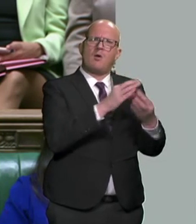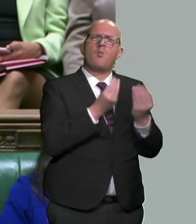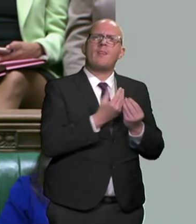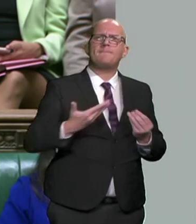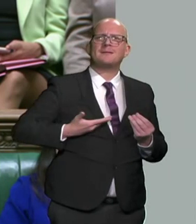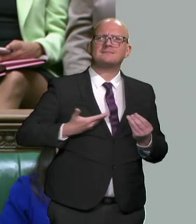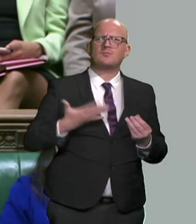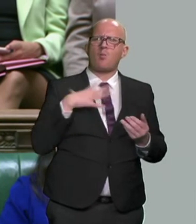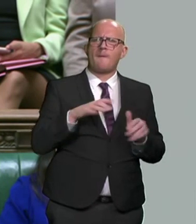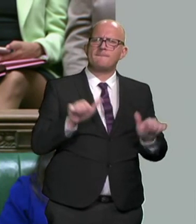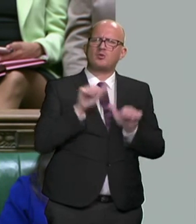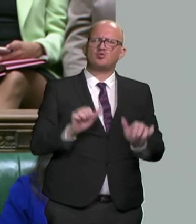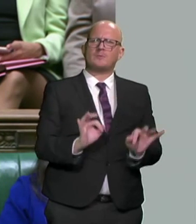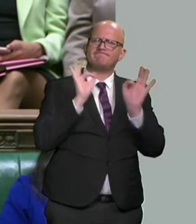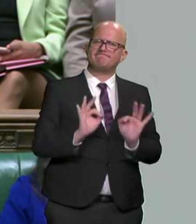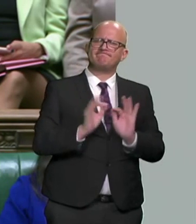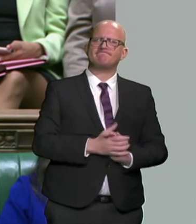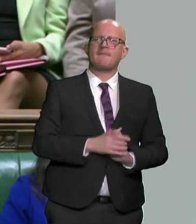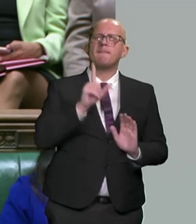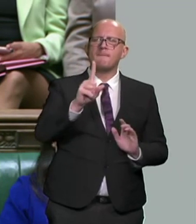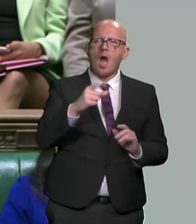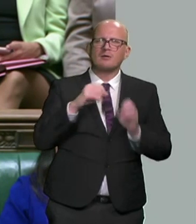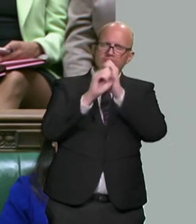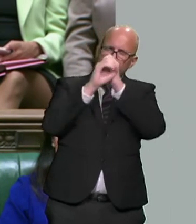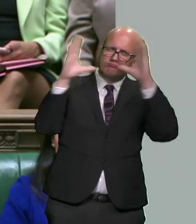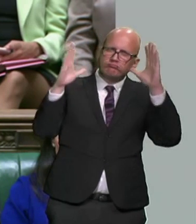Let me explain to the House the direction of travel.